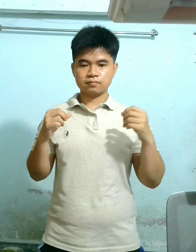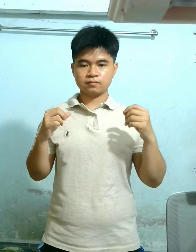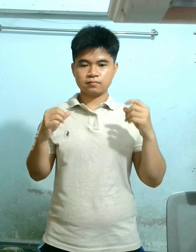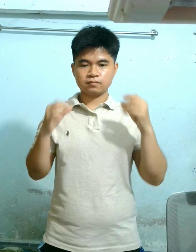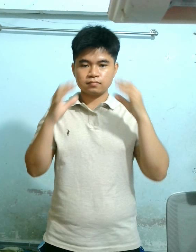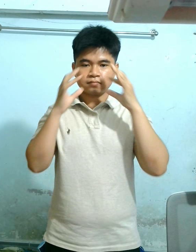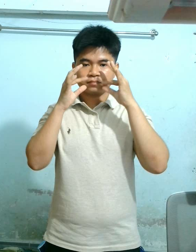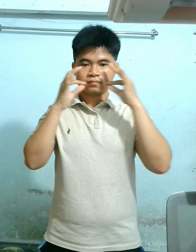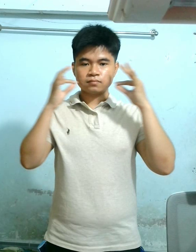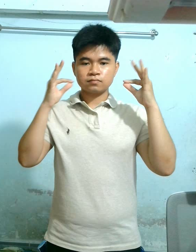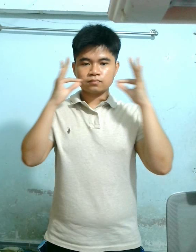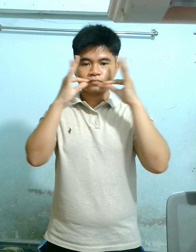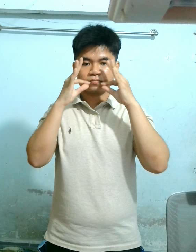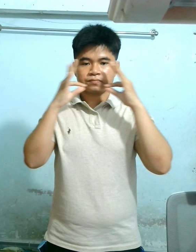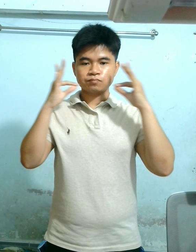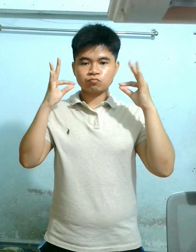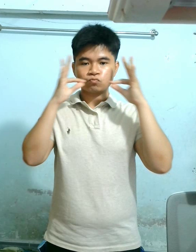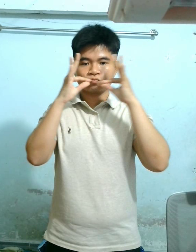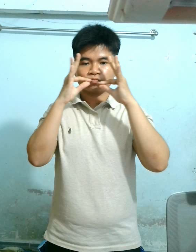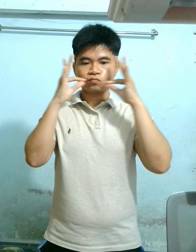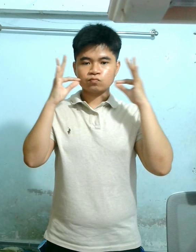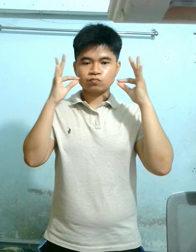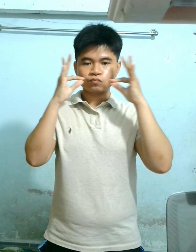meo